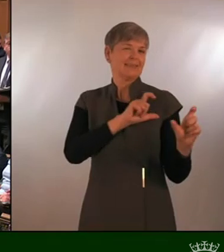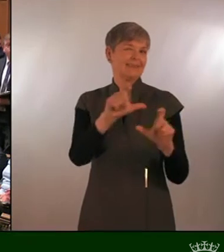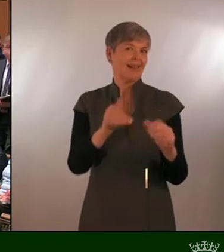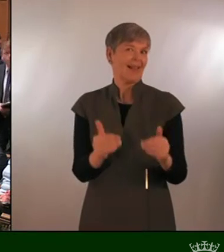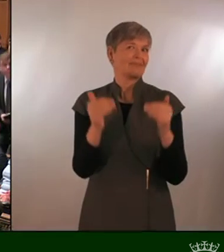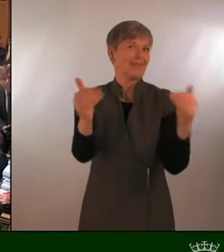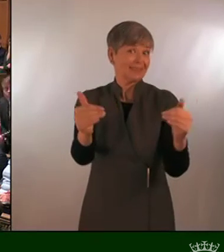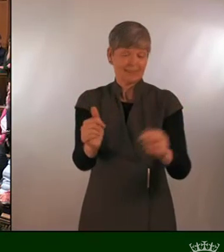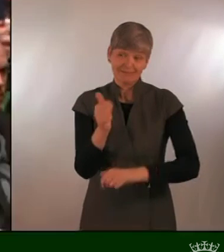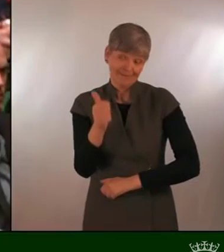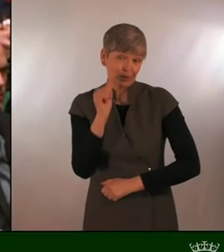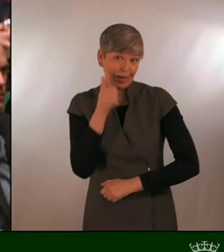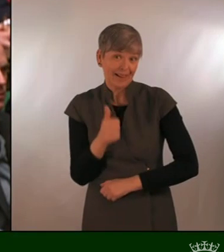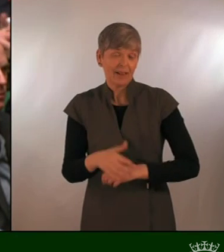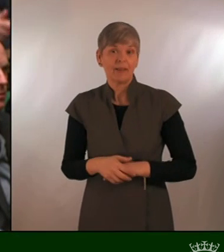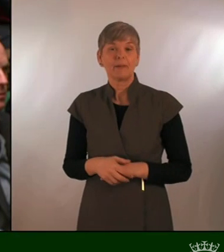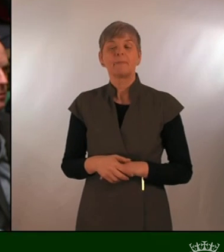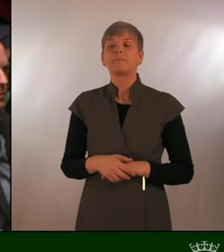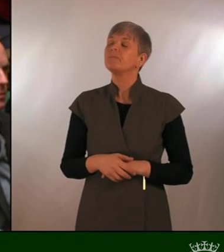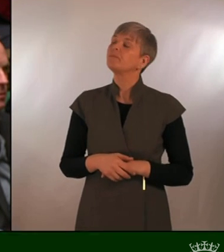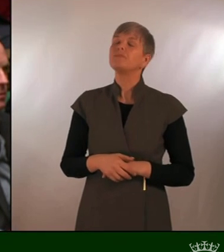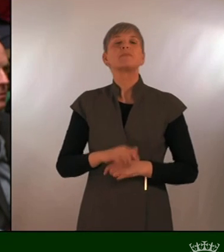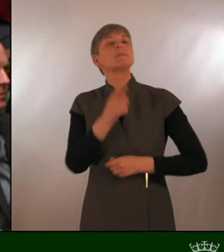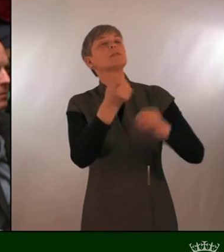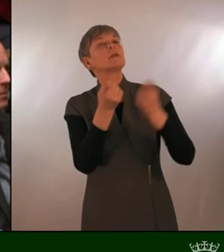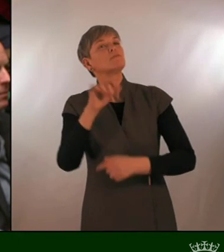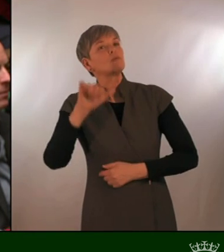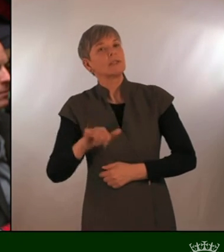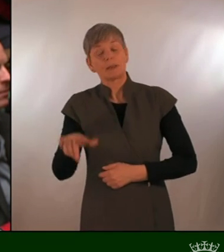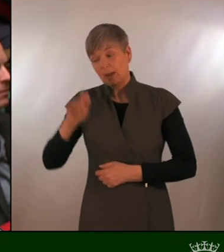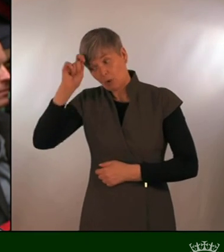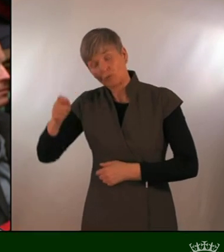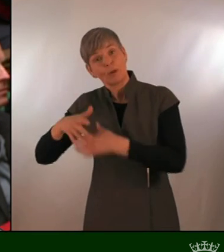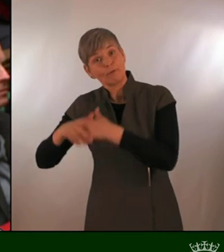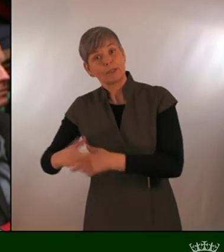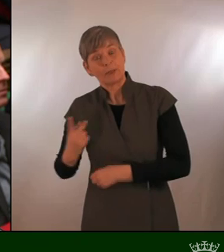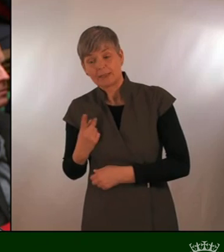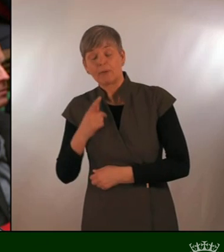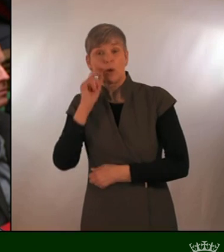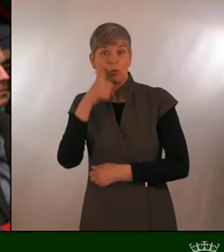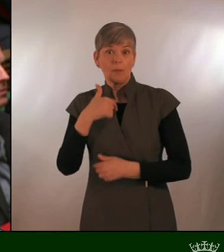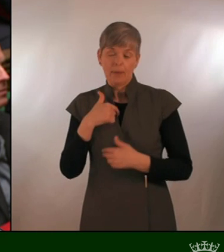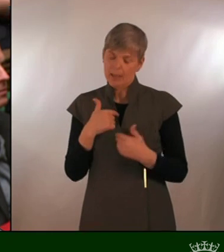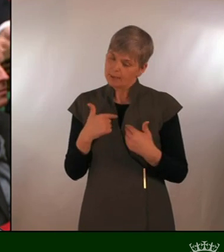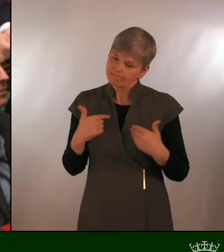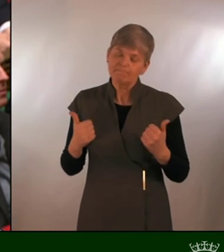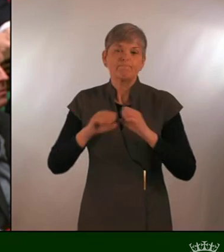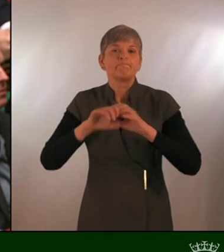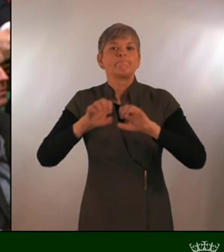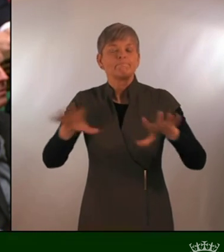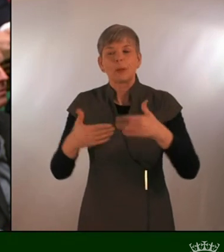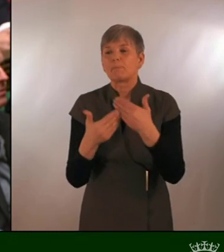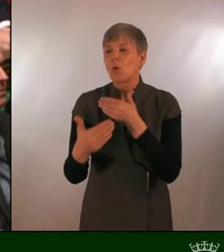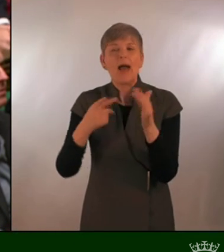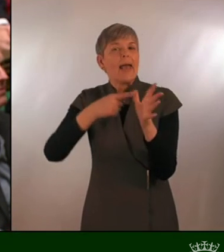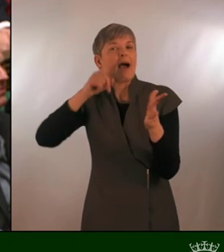Yes, and that is why my right honourable Friend the Health Secretary and I are determined to advance robot technology—artificial intelligence—in the NHS.